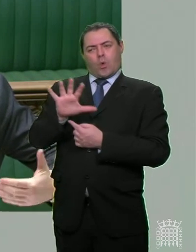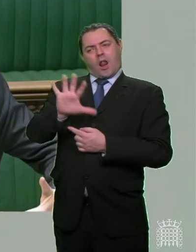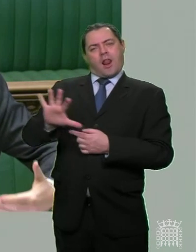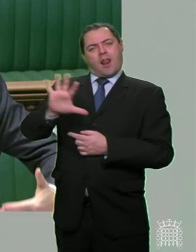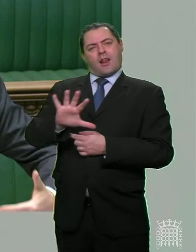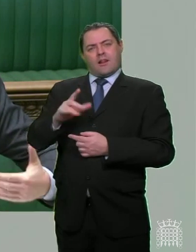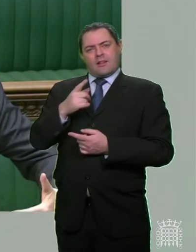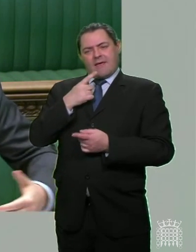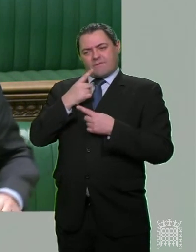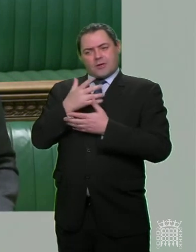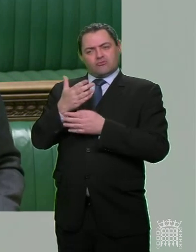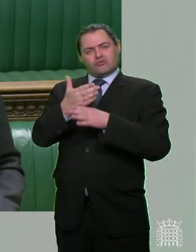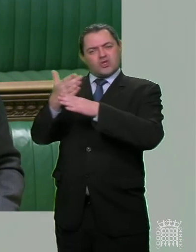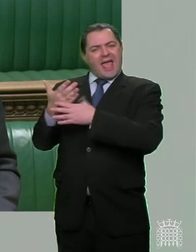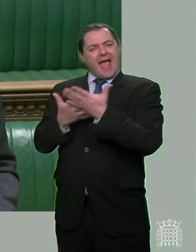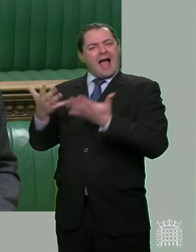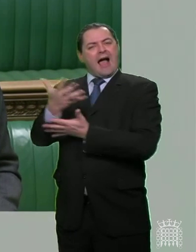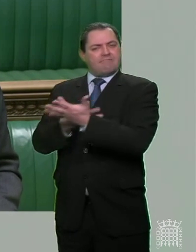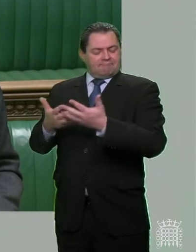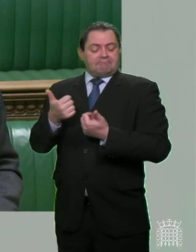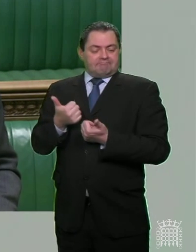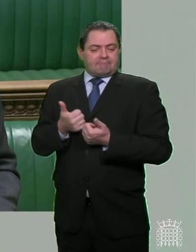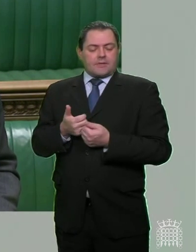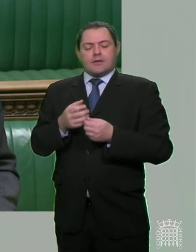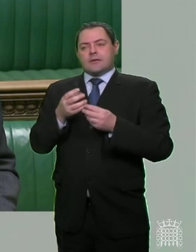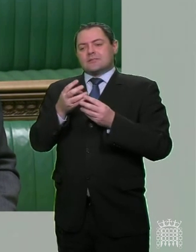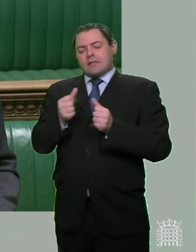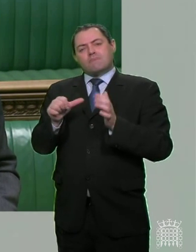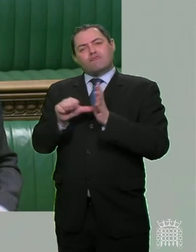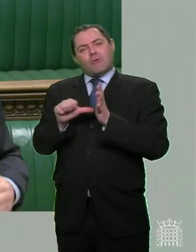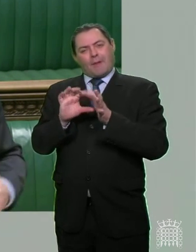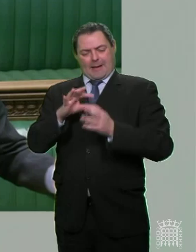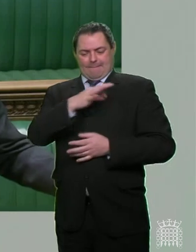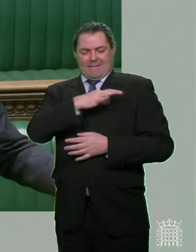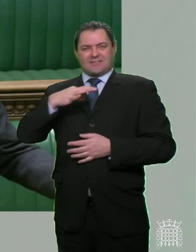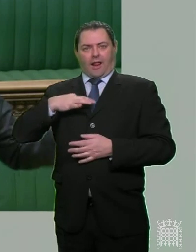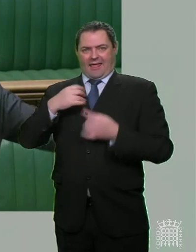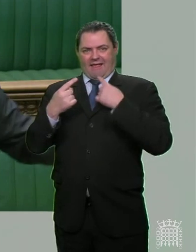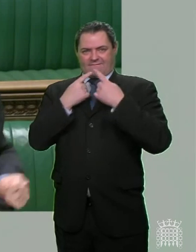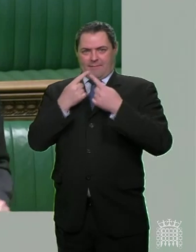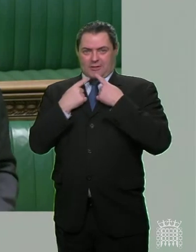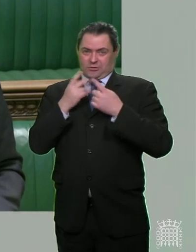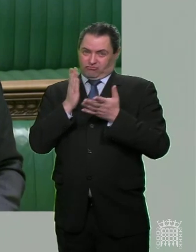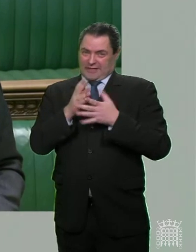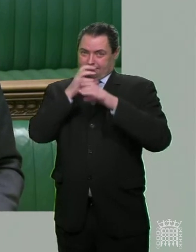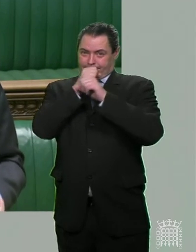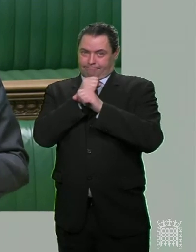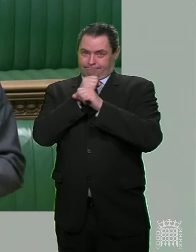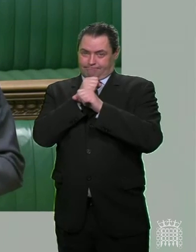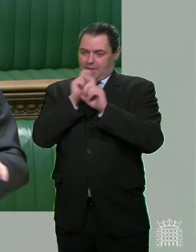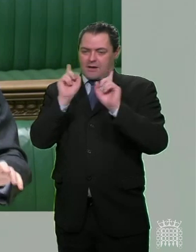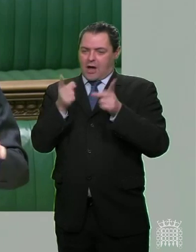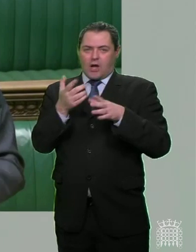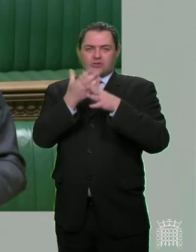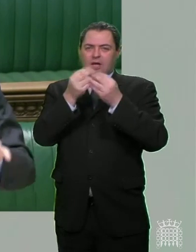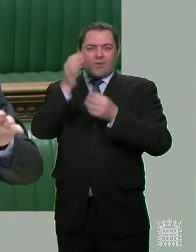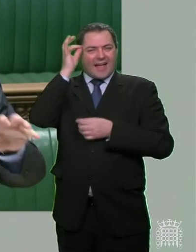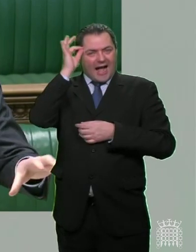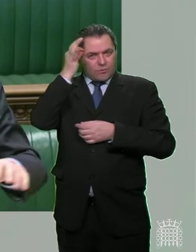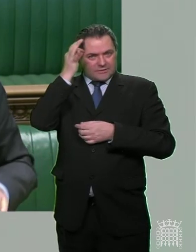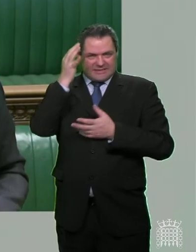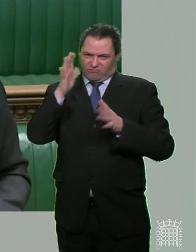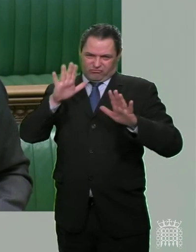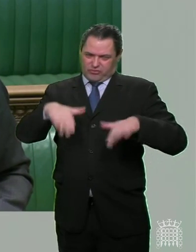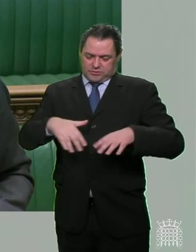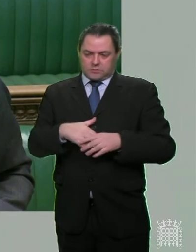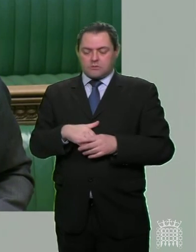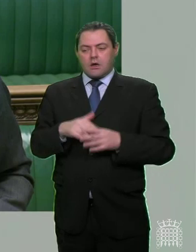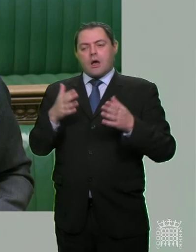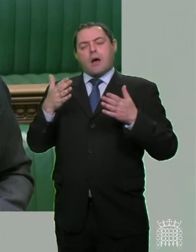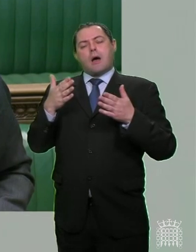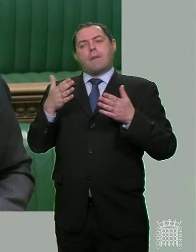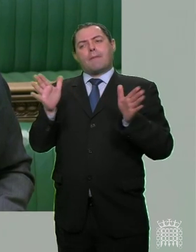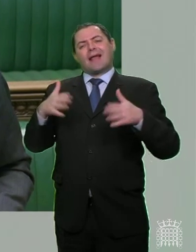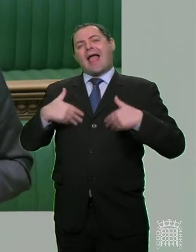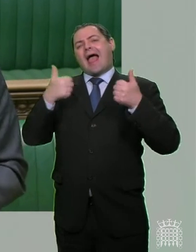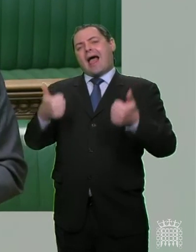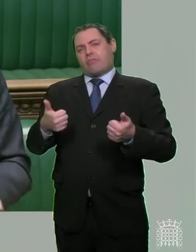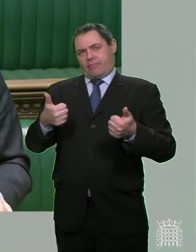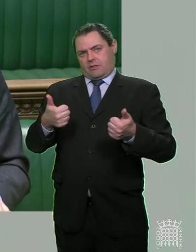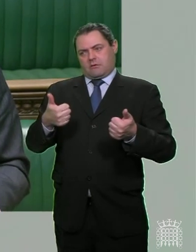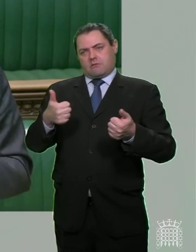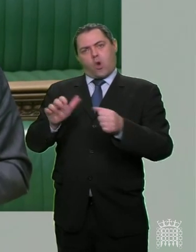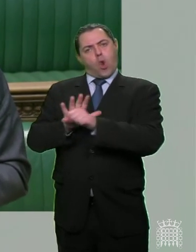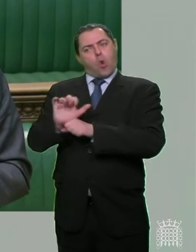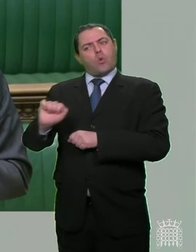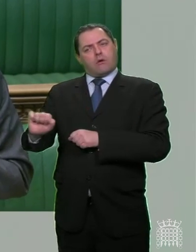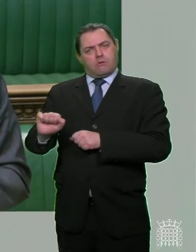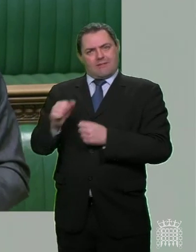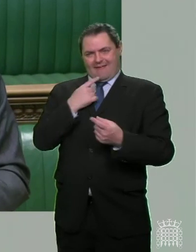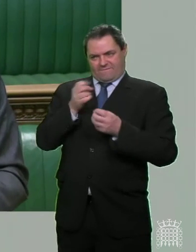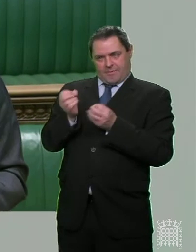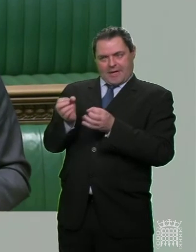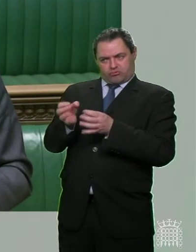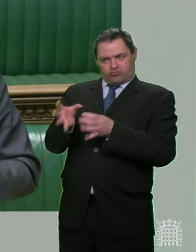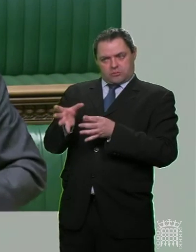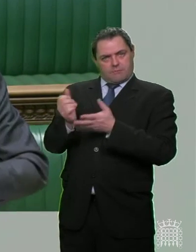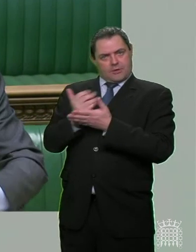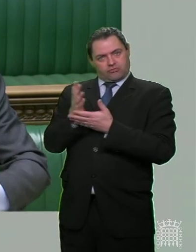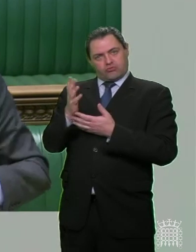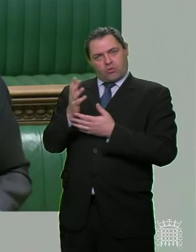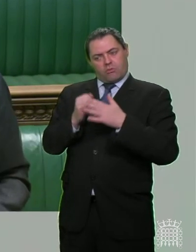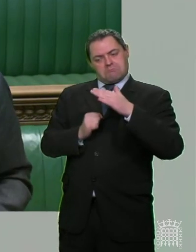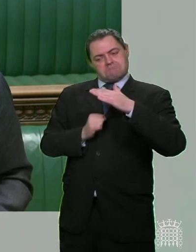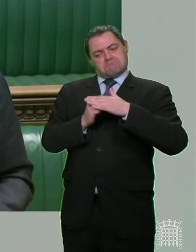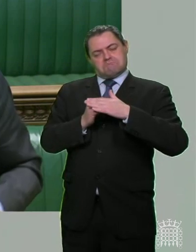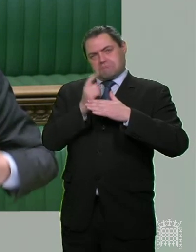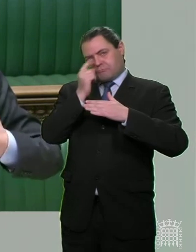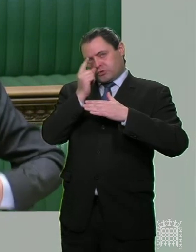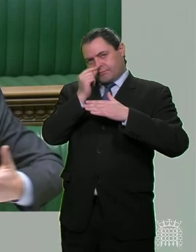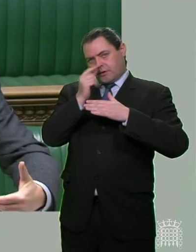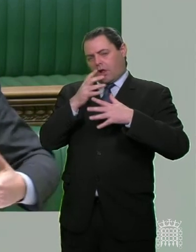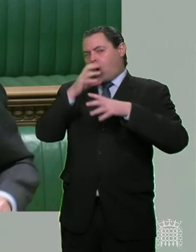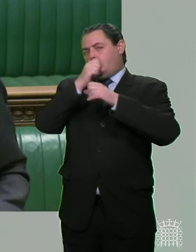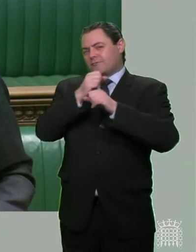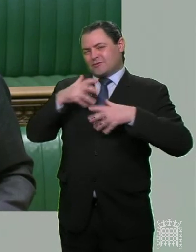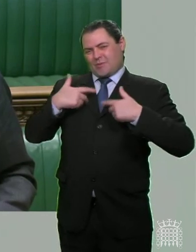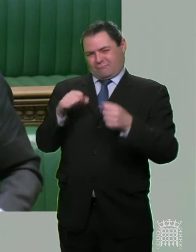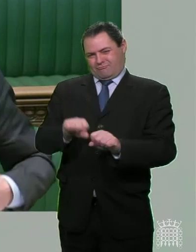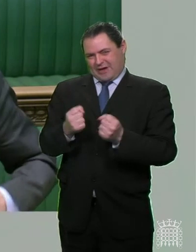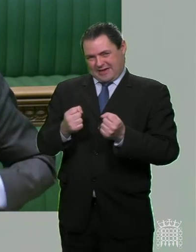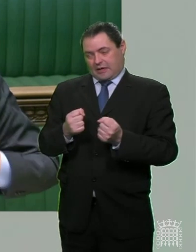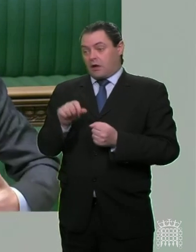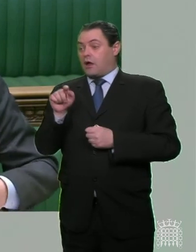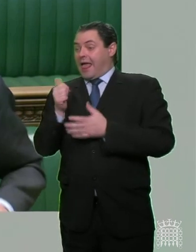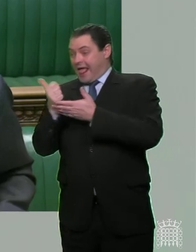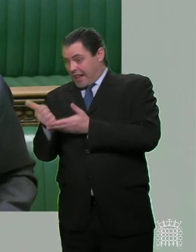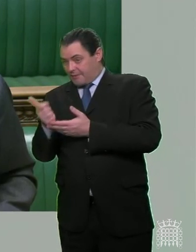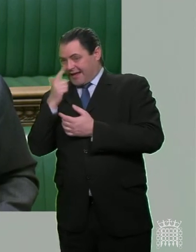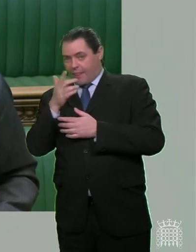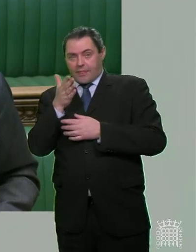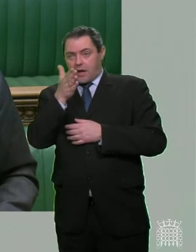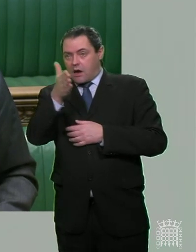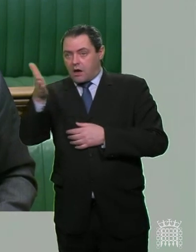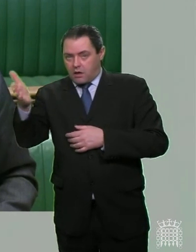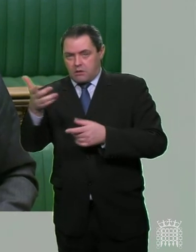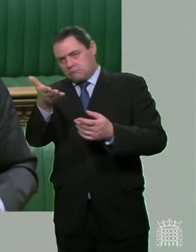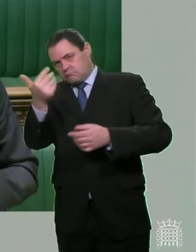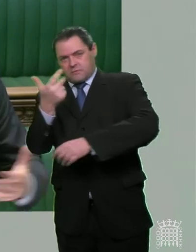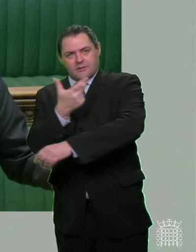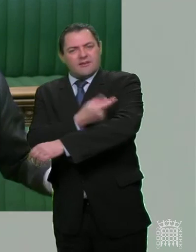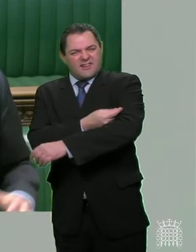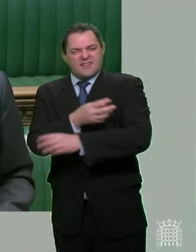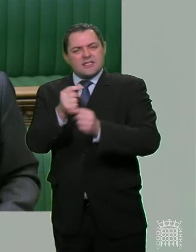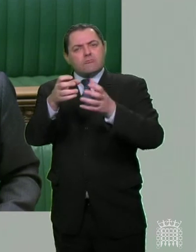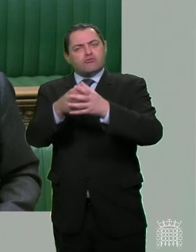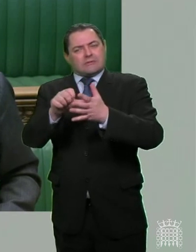There are particular problems, obviously, with sharing medical records—detailed medical records—with local government, but what we are doing is giving public health officials at local level all the information we can give them, without breaching that confidentiality, to find those hard-to-reach groups, and to get them and encourage them to take vaccines.